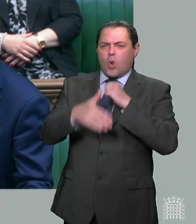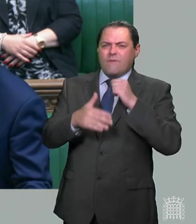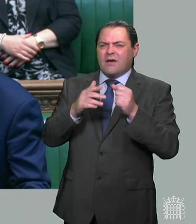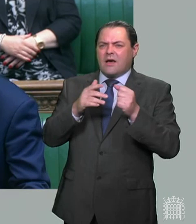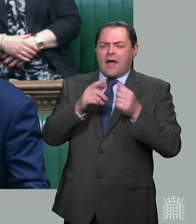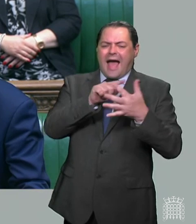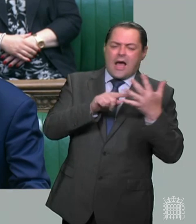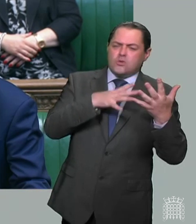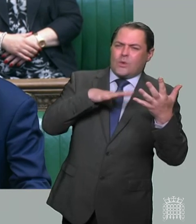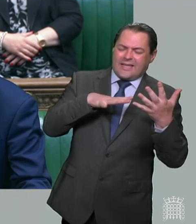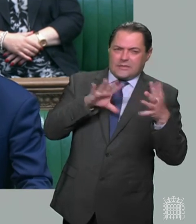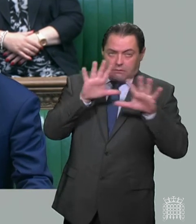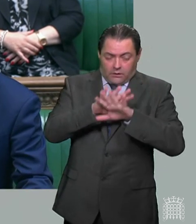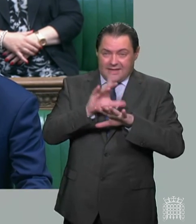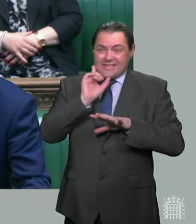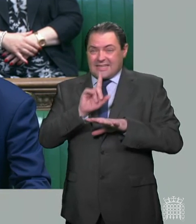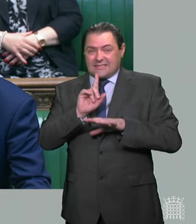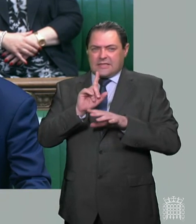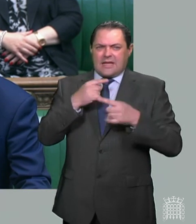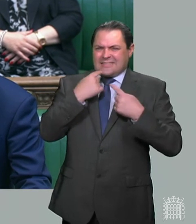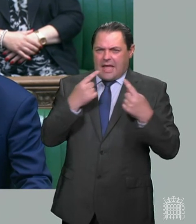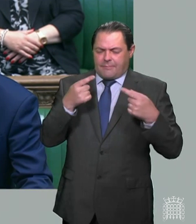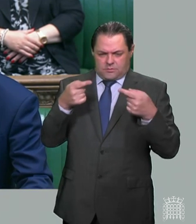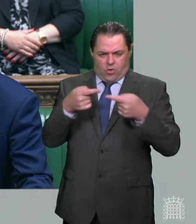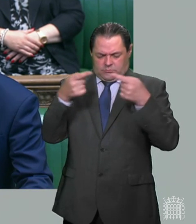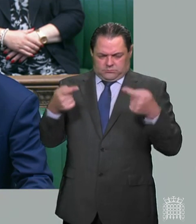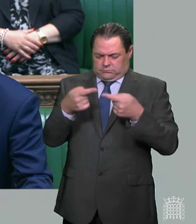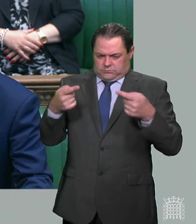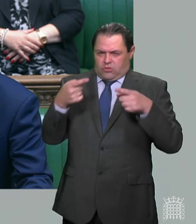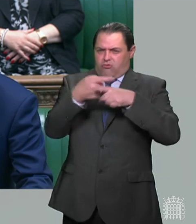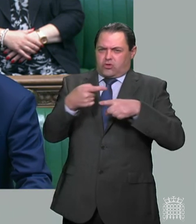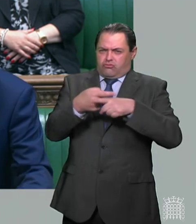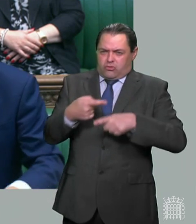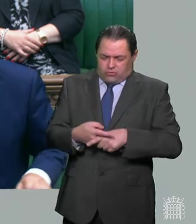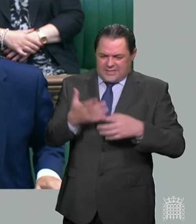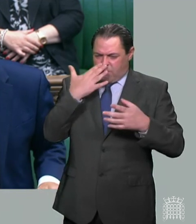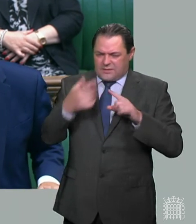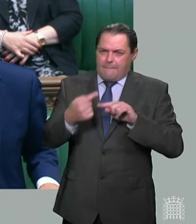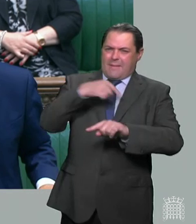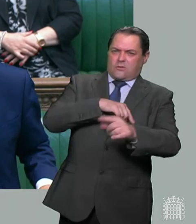We had contradictory statements all day yesterday. Now we seem to be back to the confused policy of Monday.